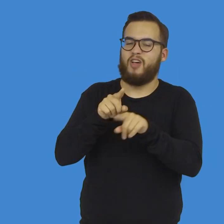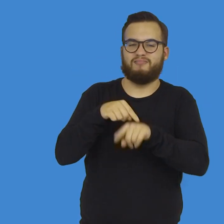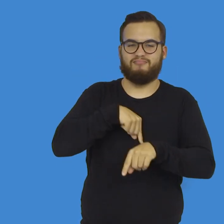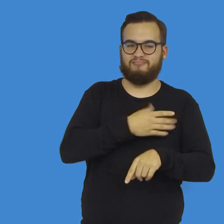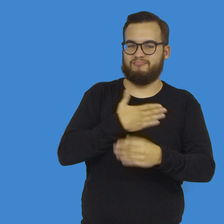sentir